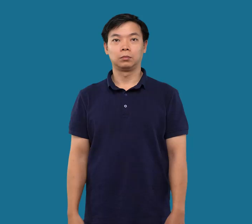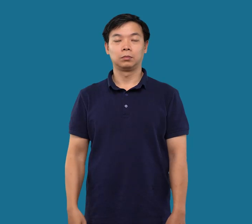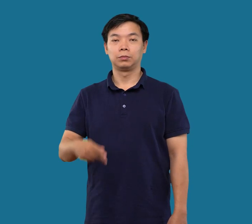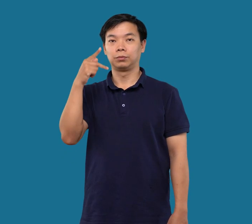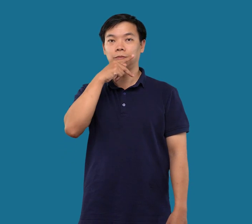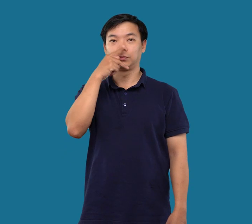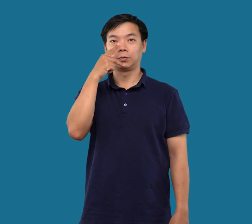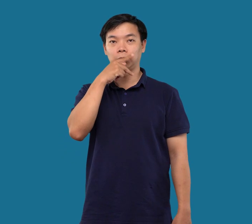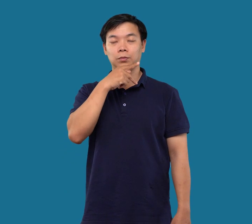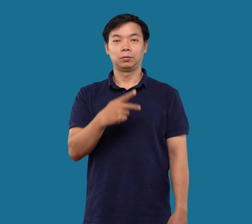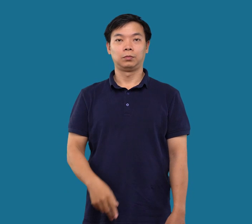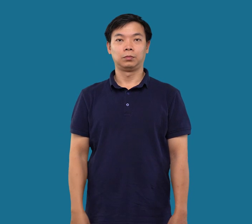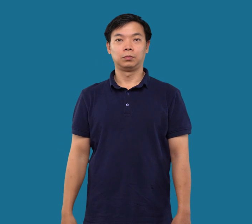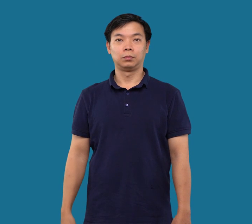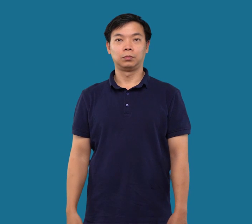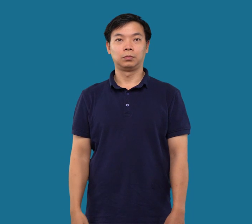kẹo